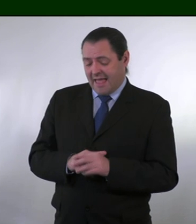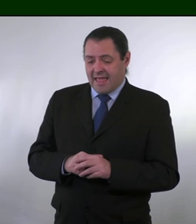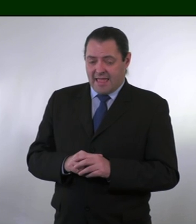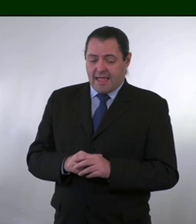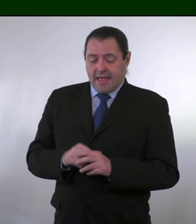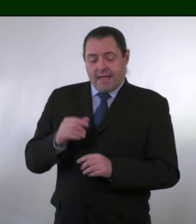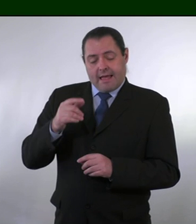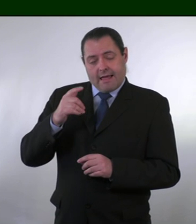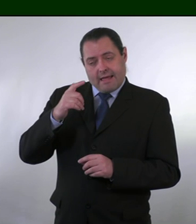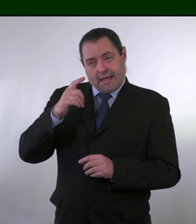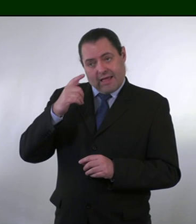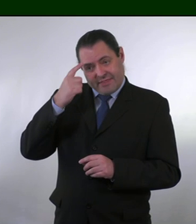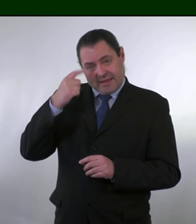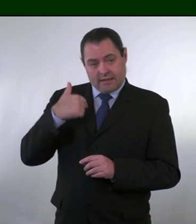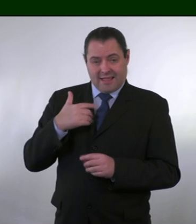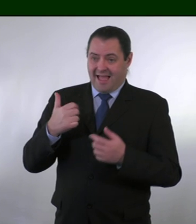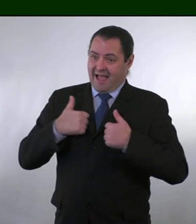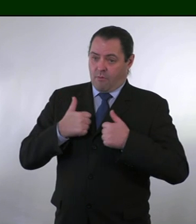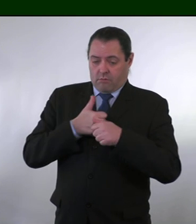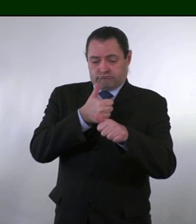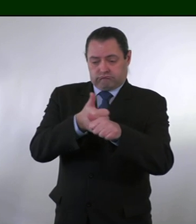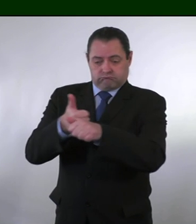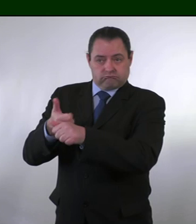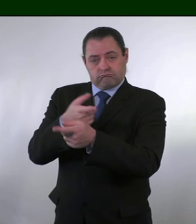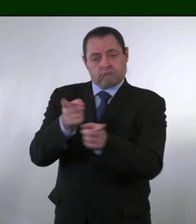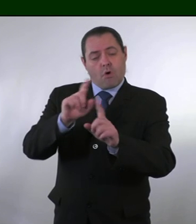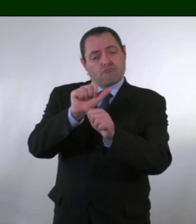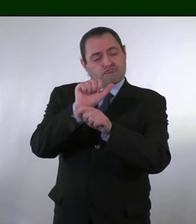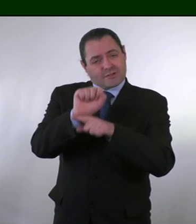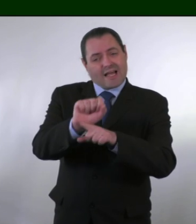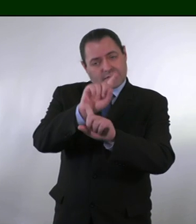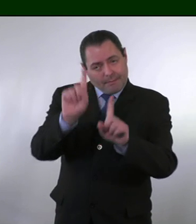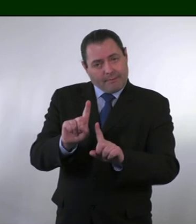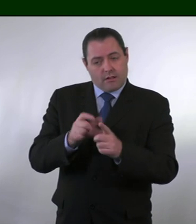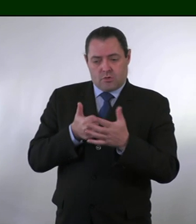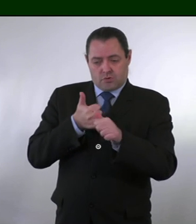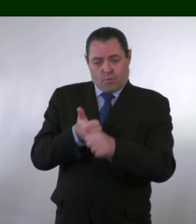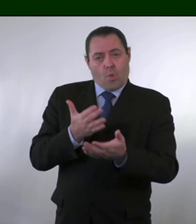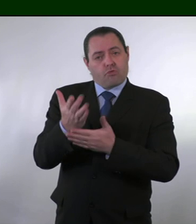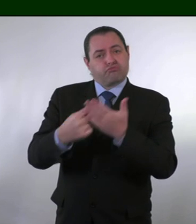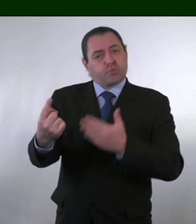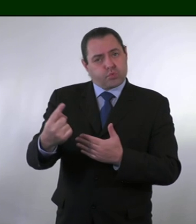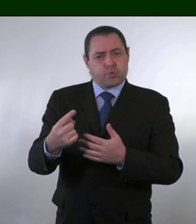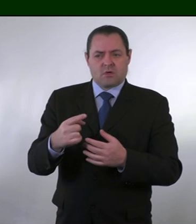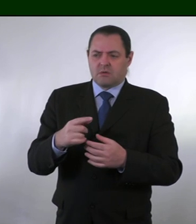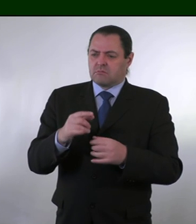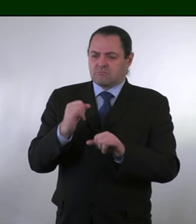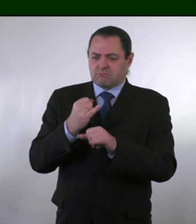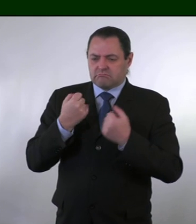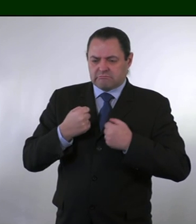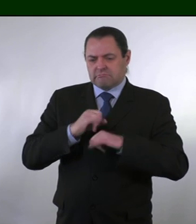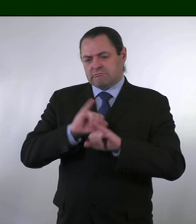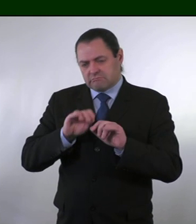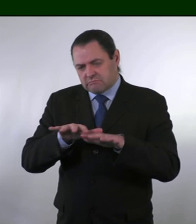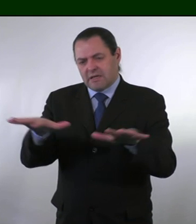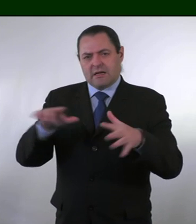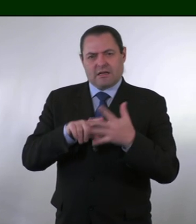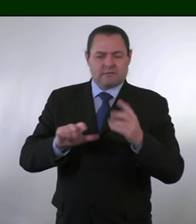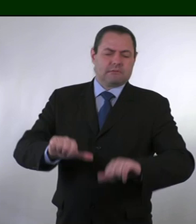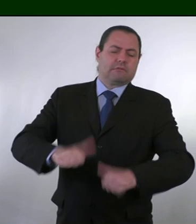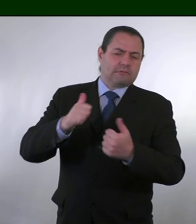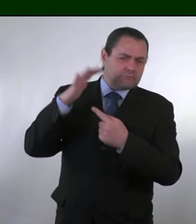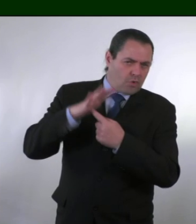I believe that the package that we have in place to protect people and support people throughout this crisis has been outstanding and exceptional.